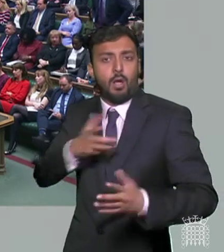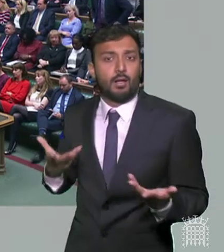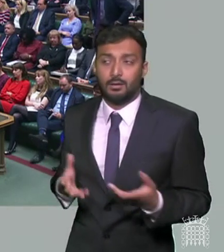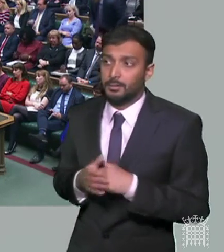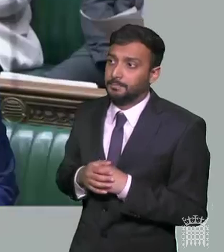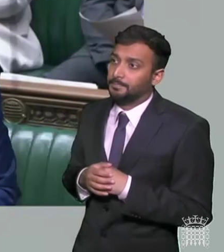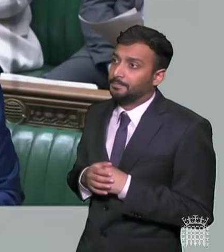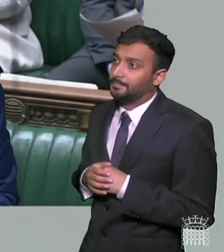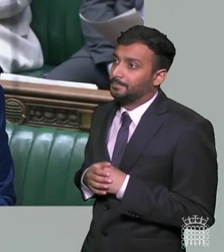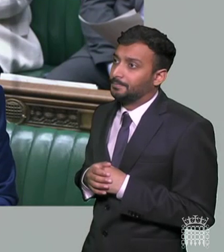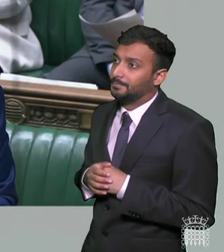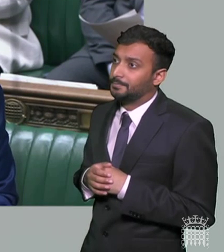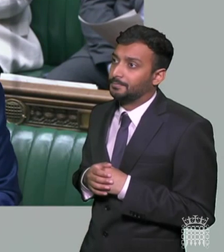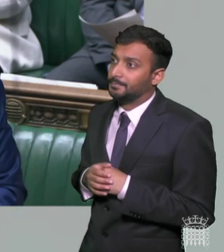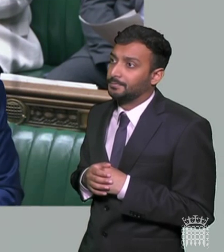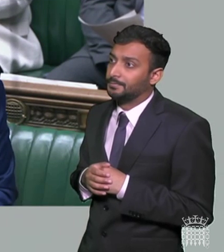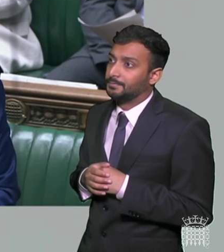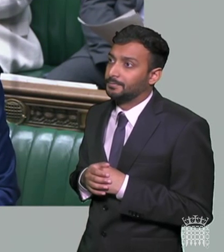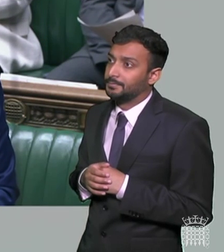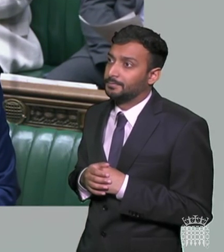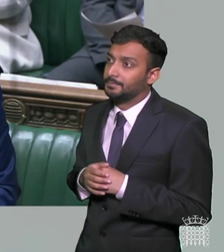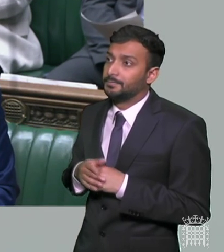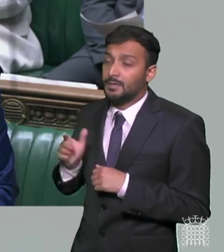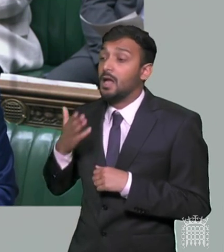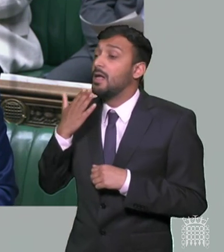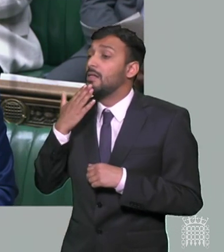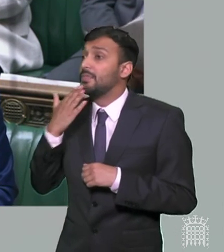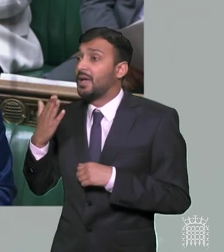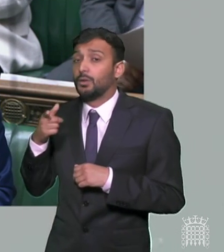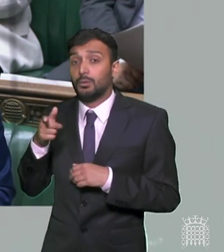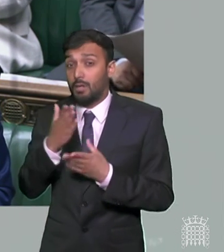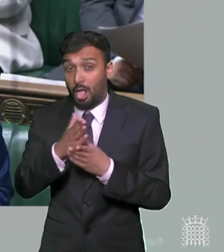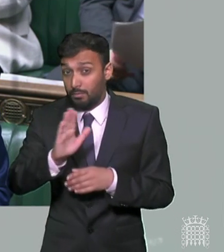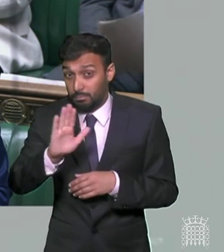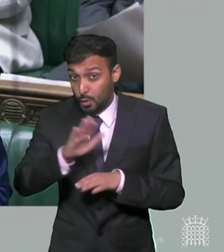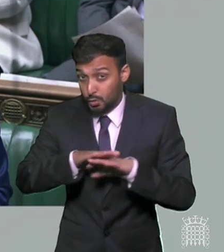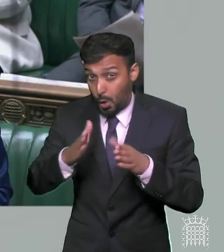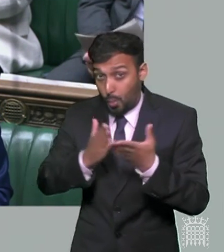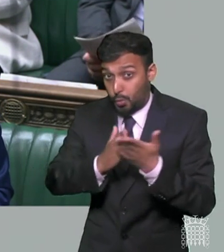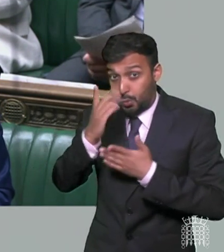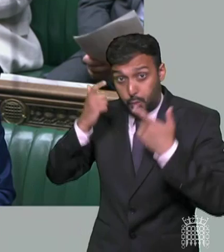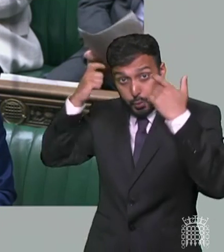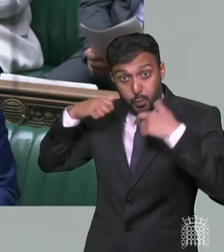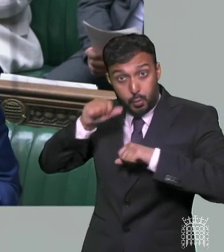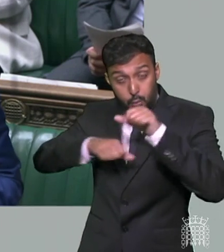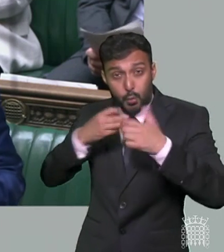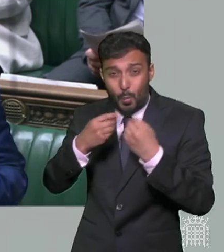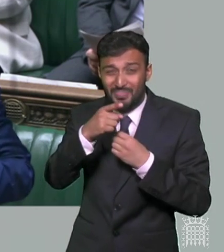I thank the honourable Lady for the opportunity to say that it was not the result of litigation that addressed the problems with the Worboys case.